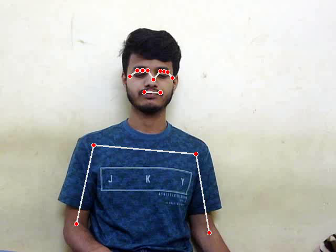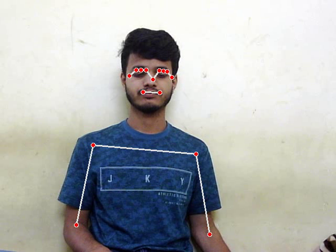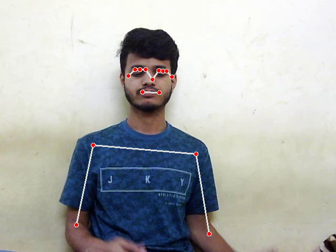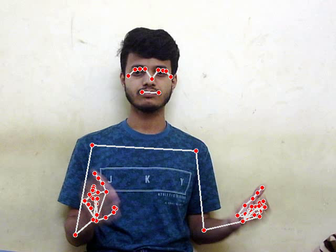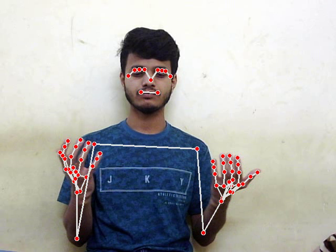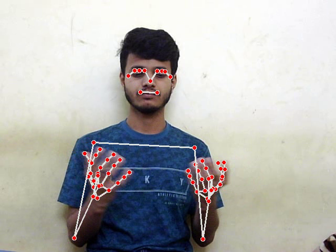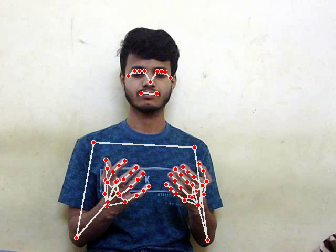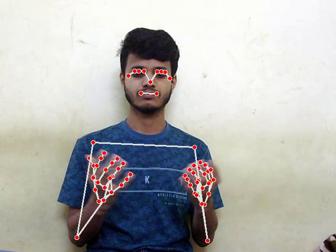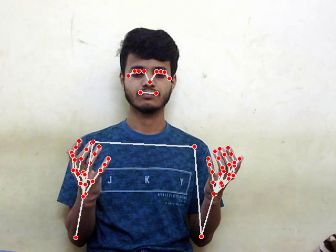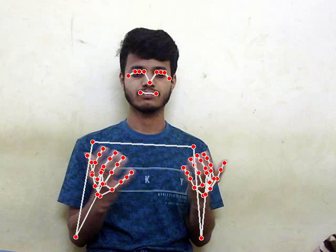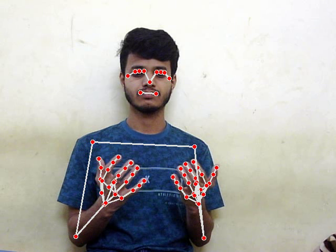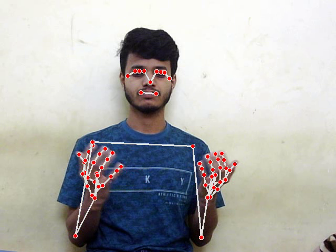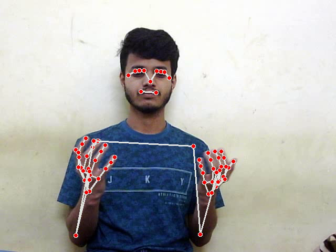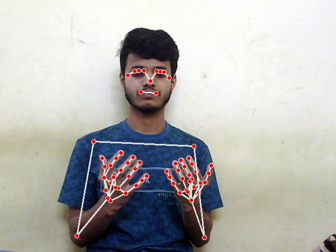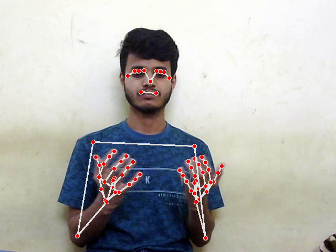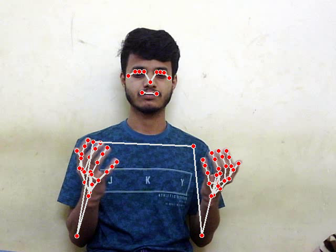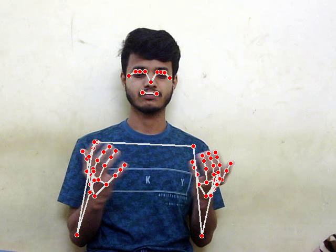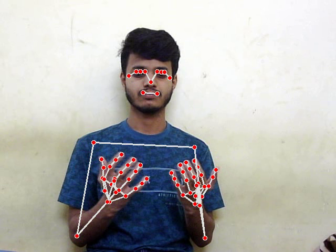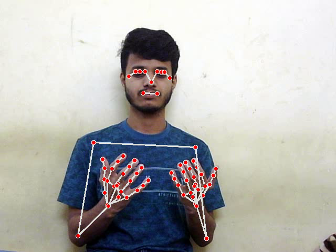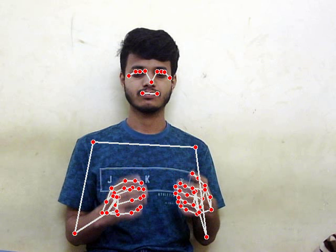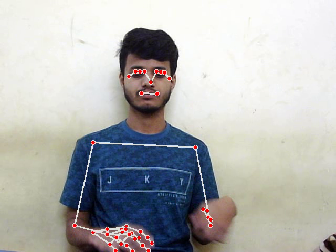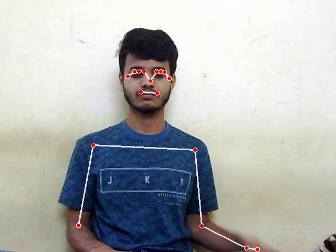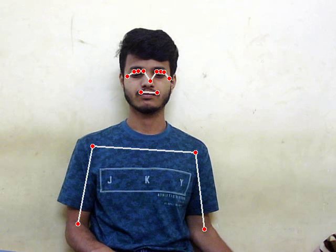what